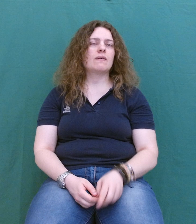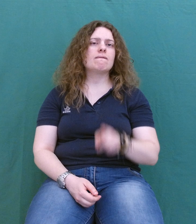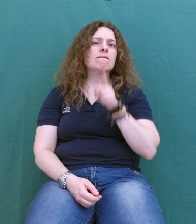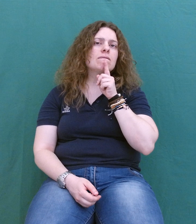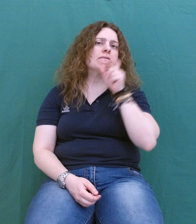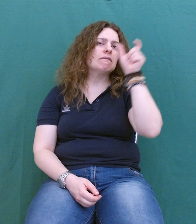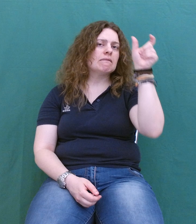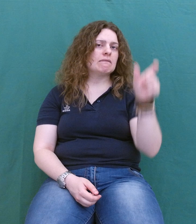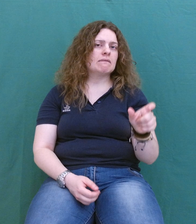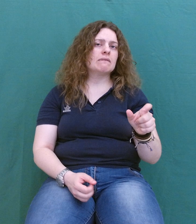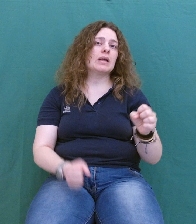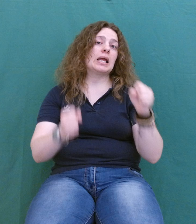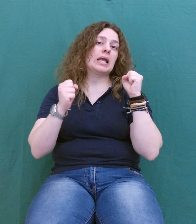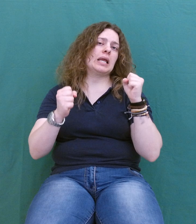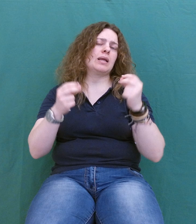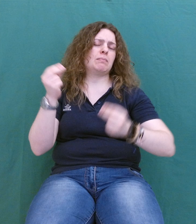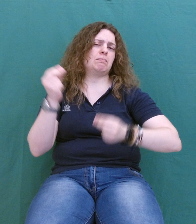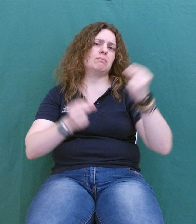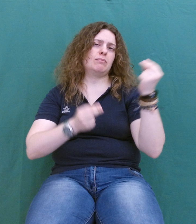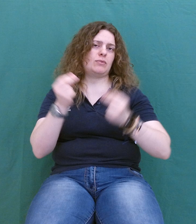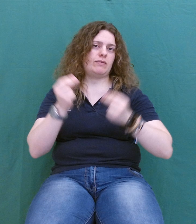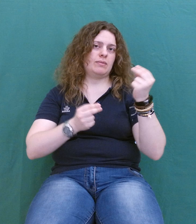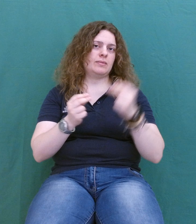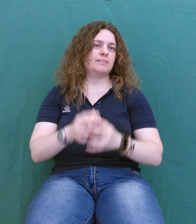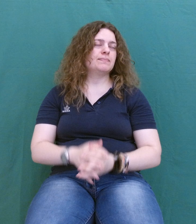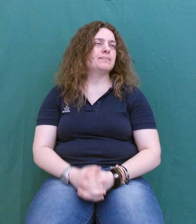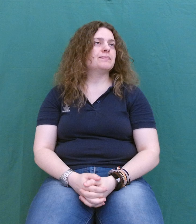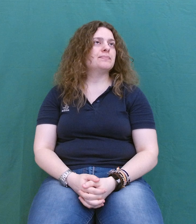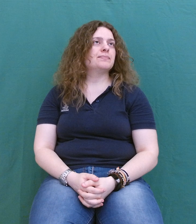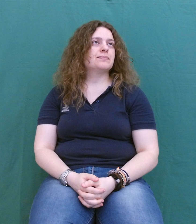ΙΔΙΑ ΥΓΕΙΑ ΠΡΟΒΛΗΜΑ